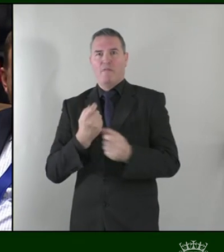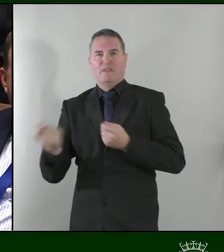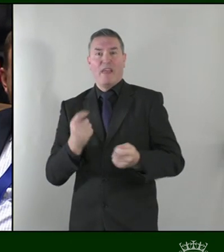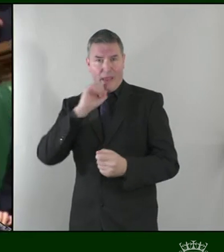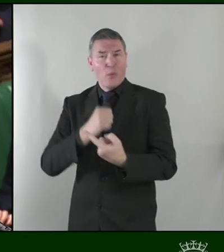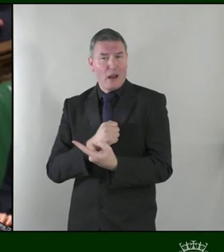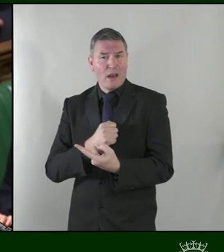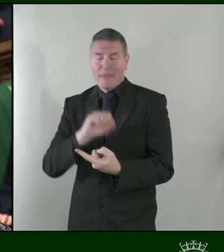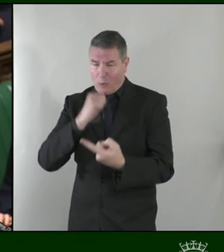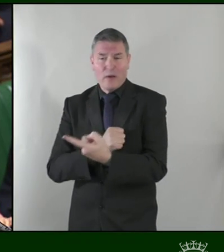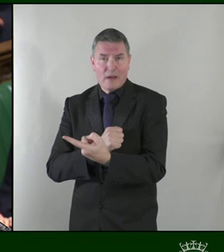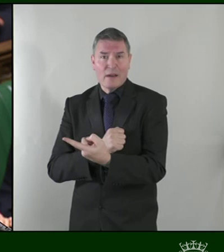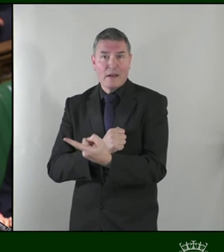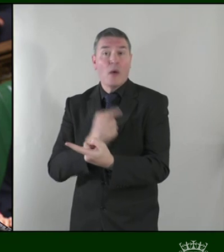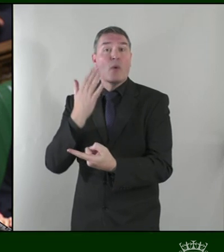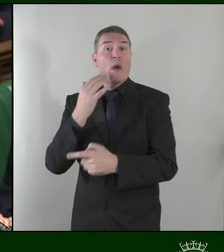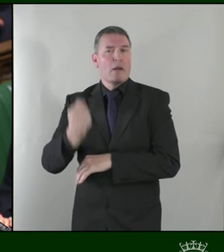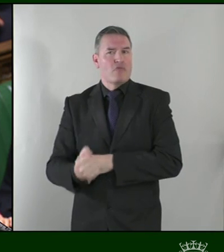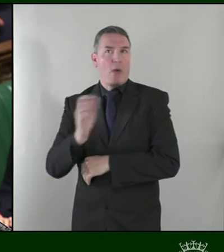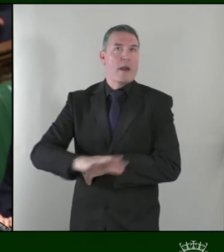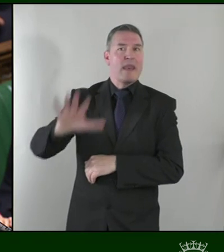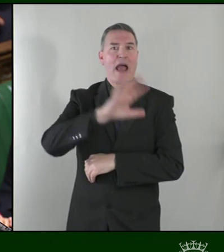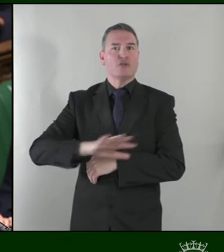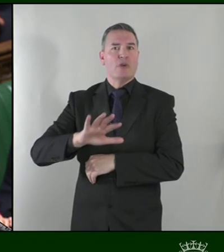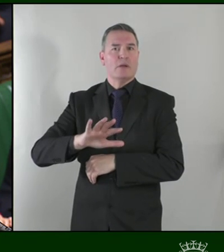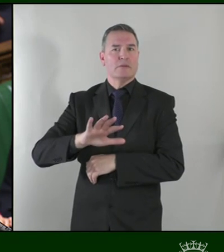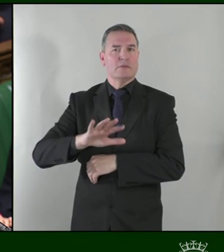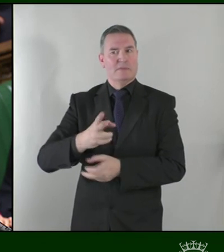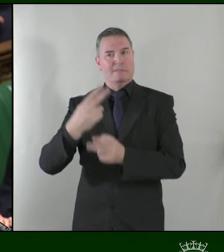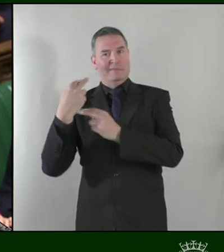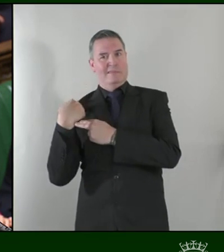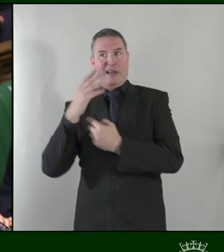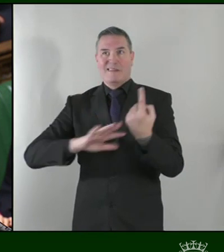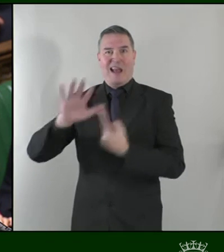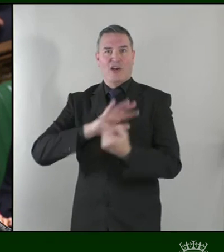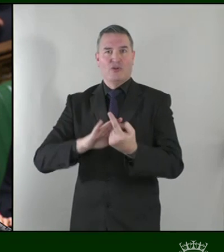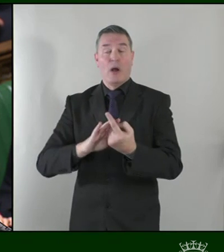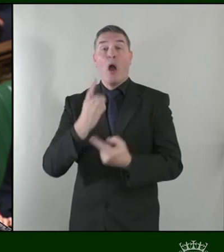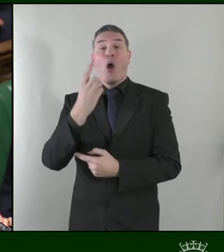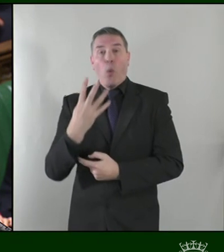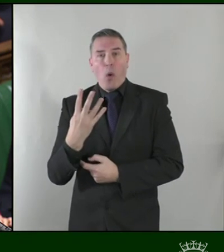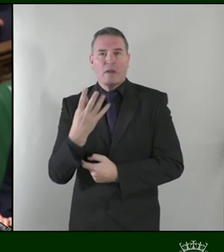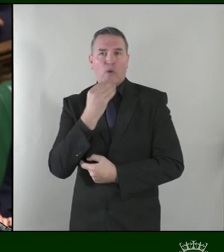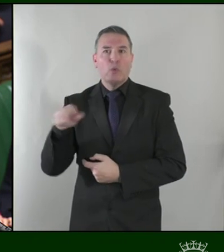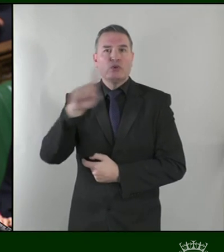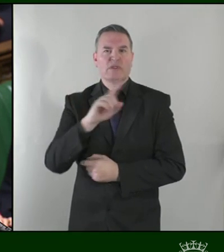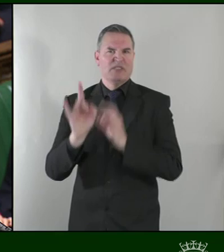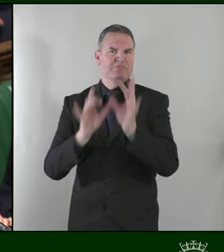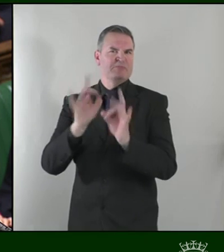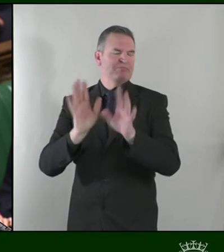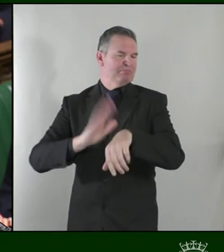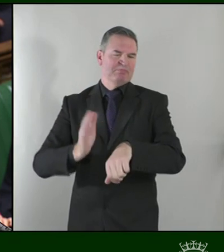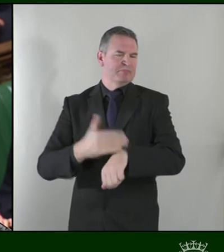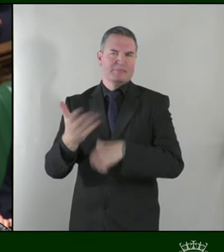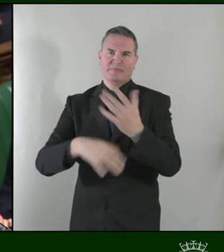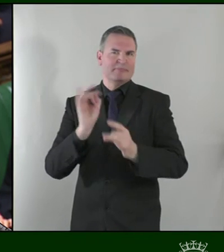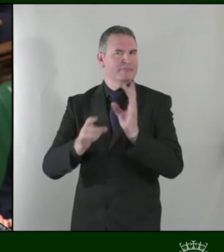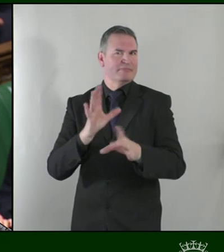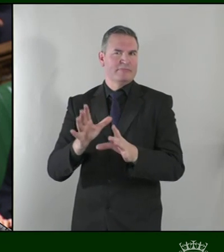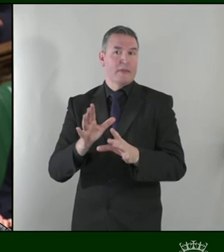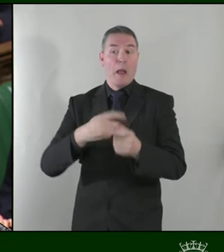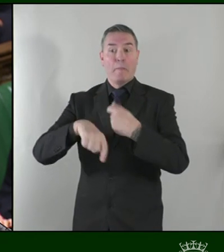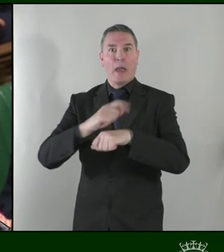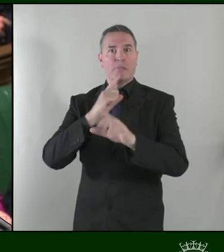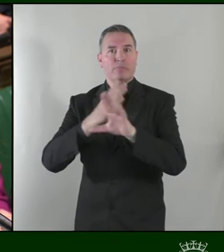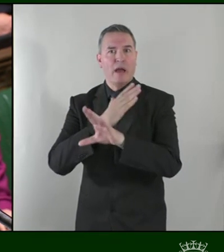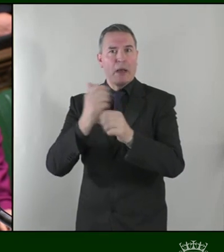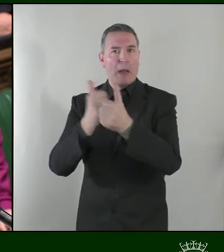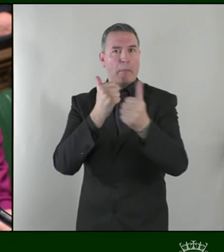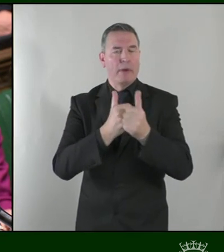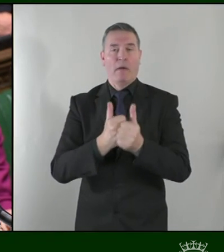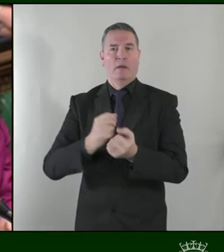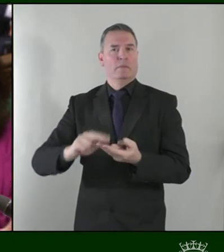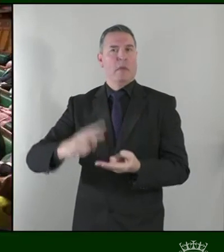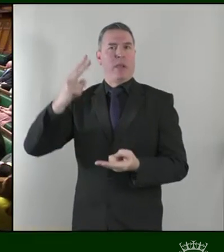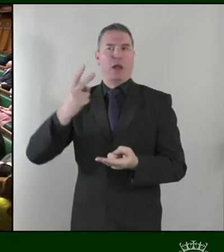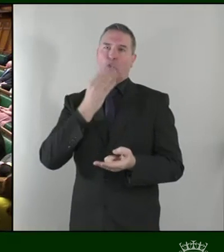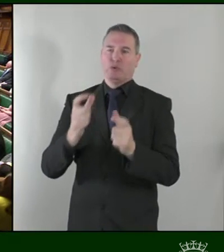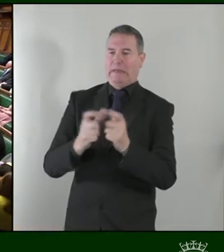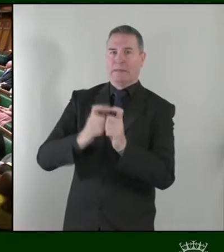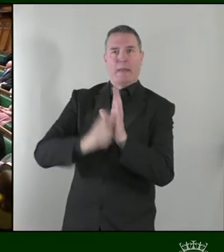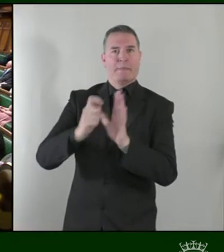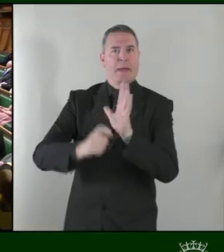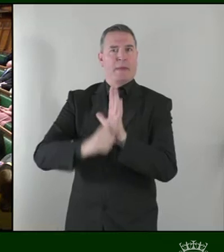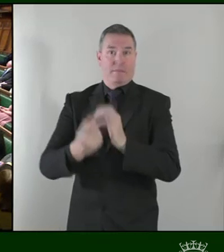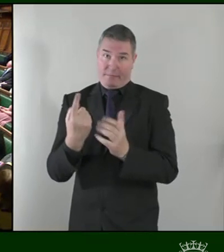When railways were nationalised, a quarter of rail users deserted the network; after privatisation, rail use doubled.